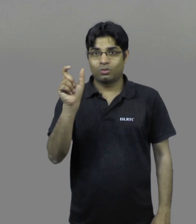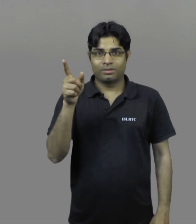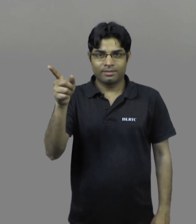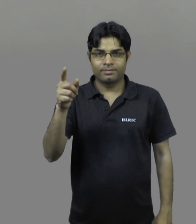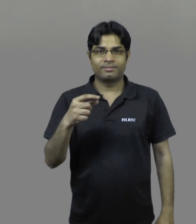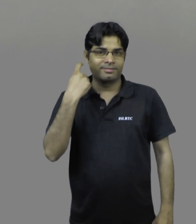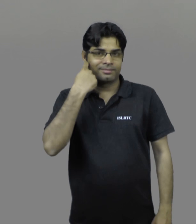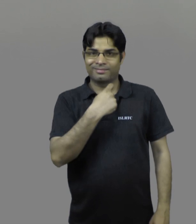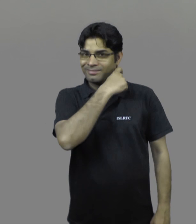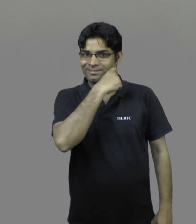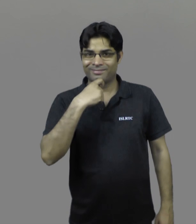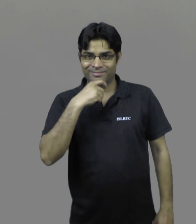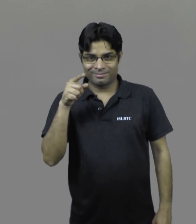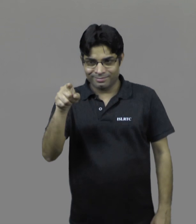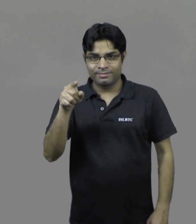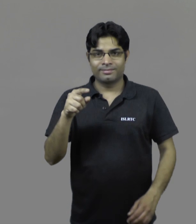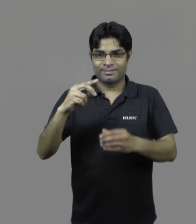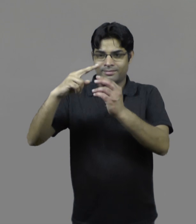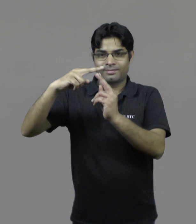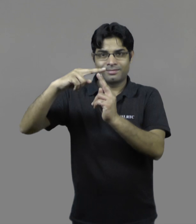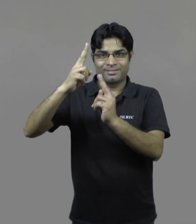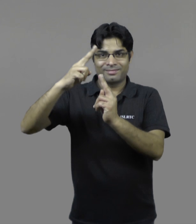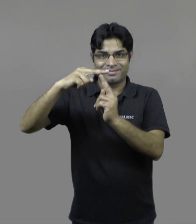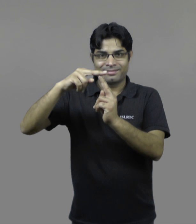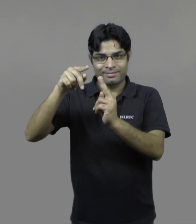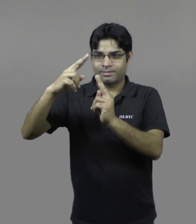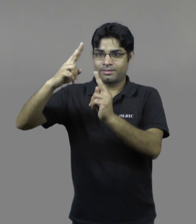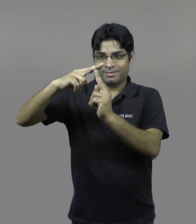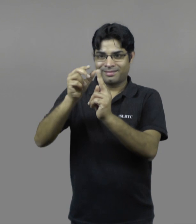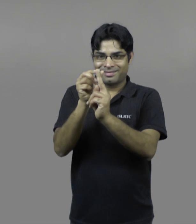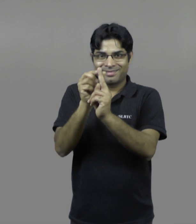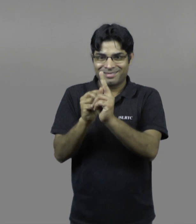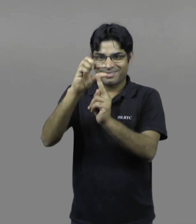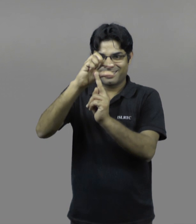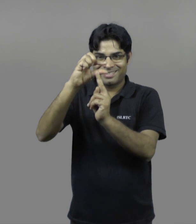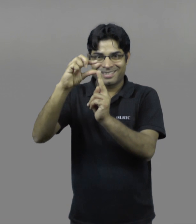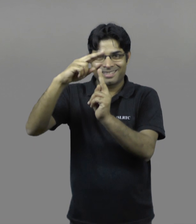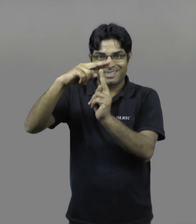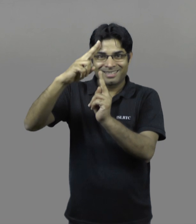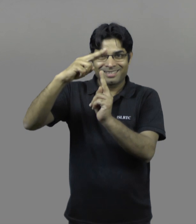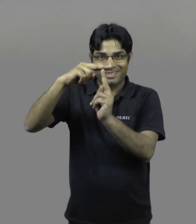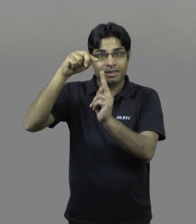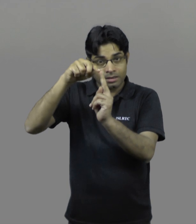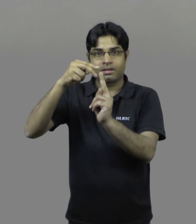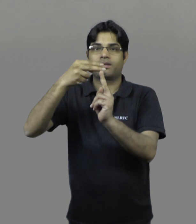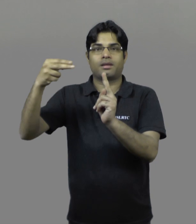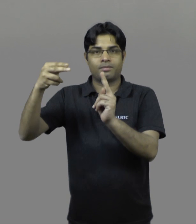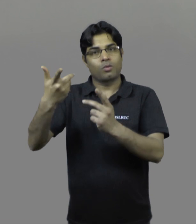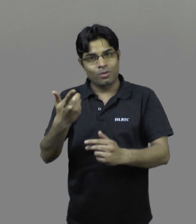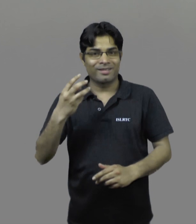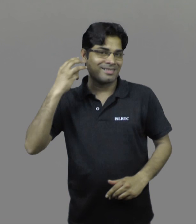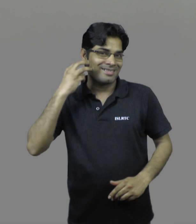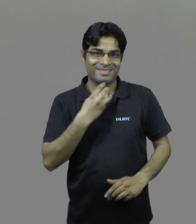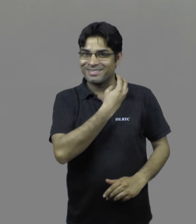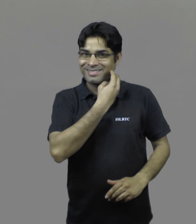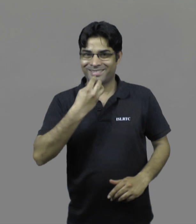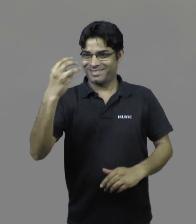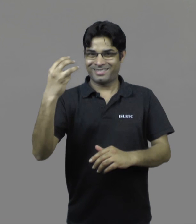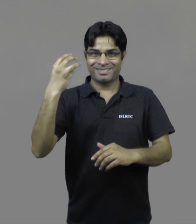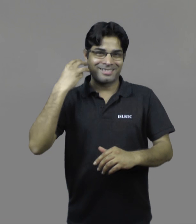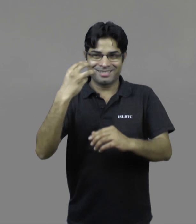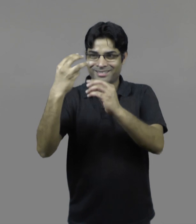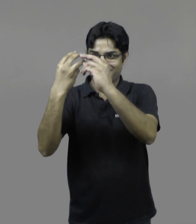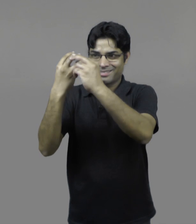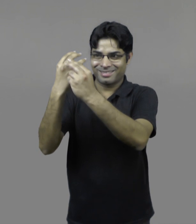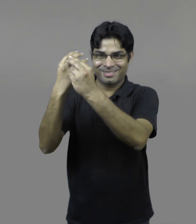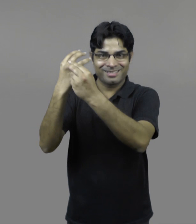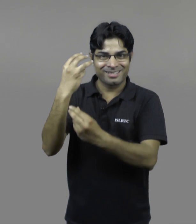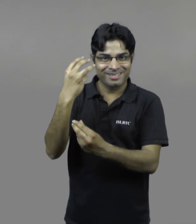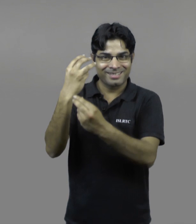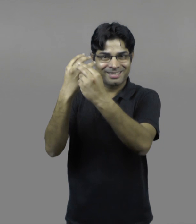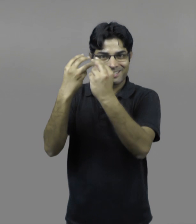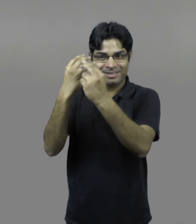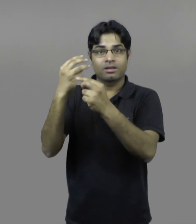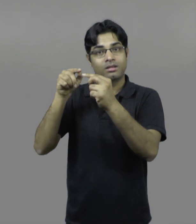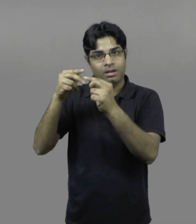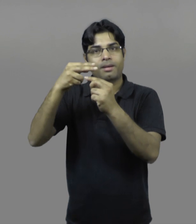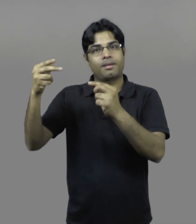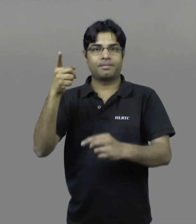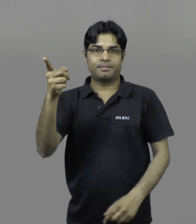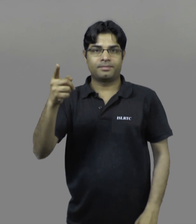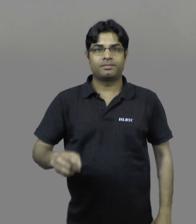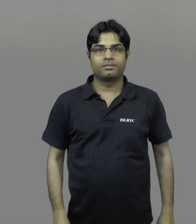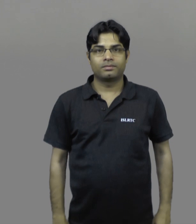Razor